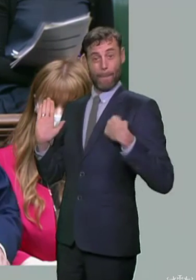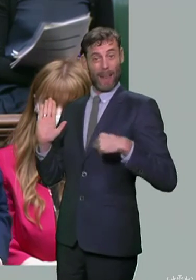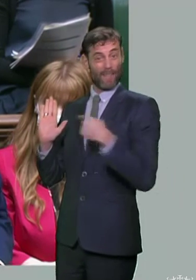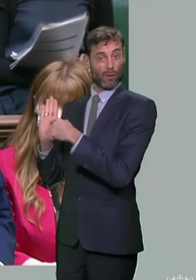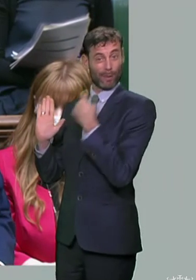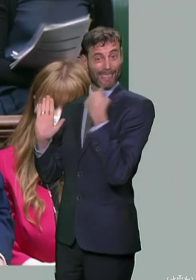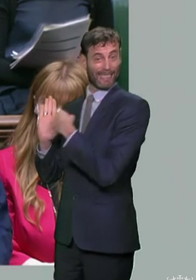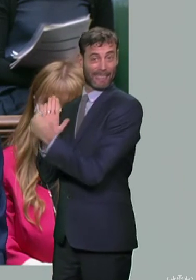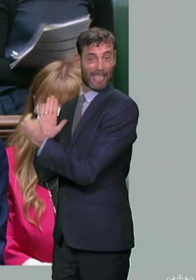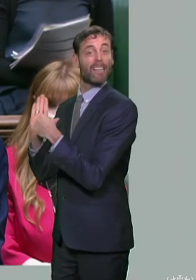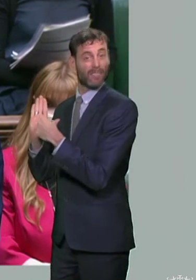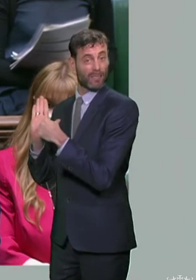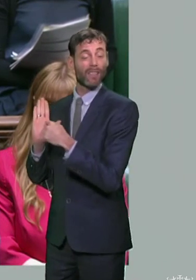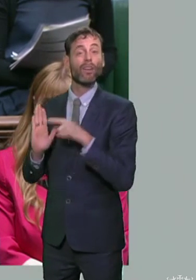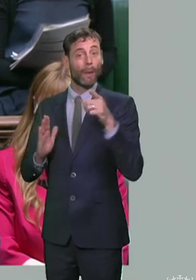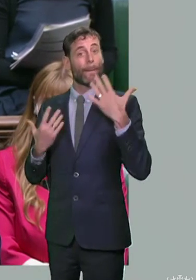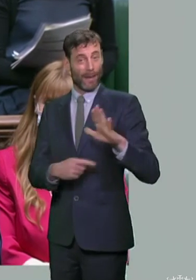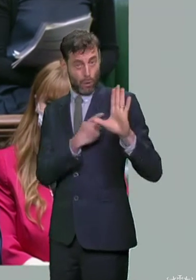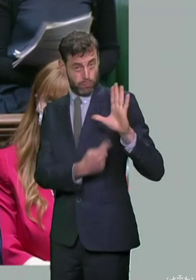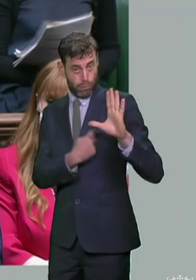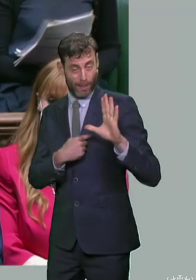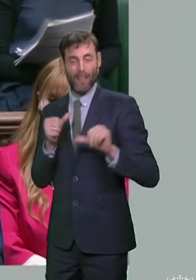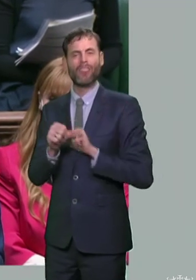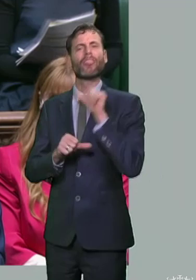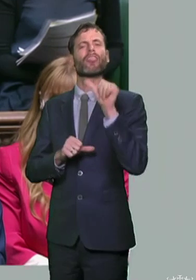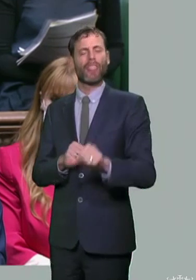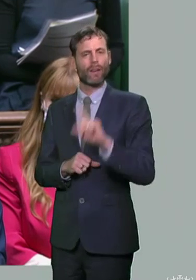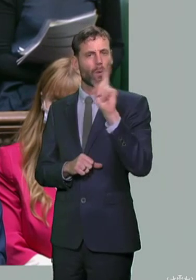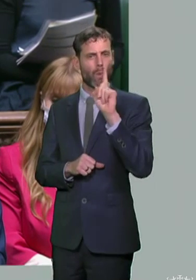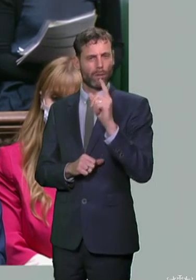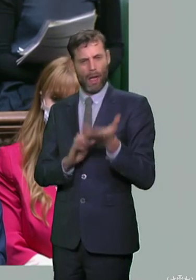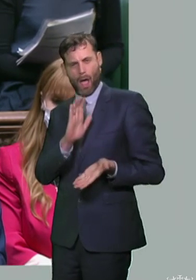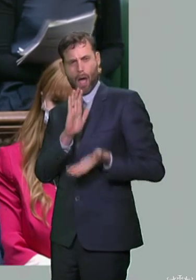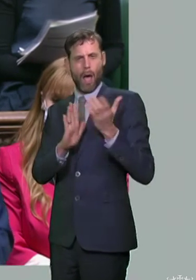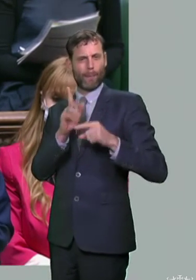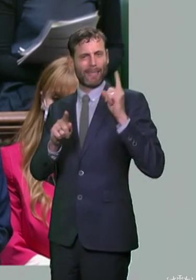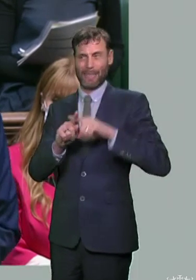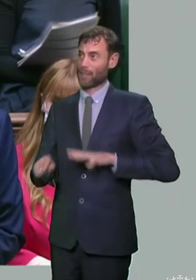On the basis of that promise, he then put up tax on every working person in the country.